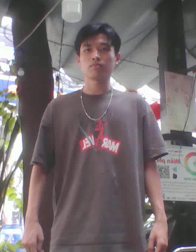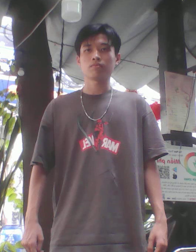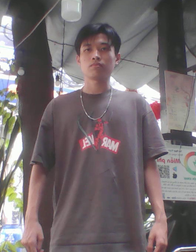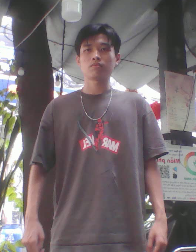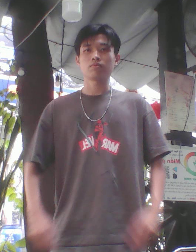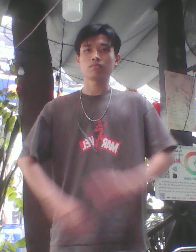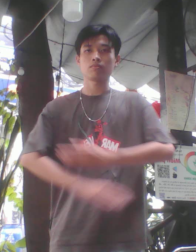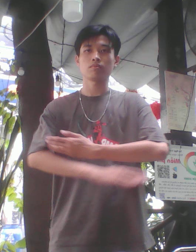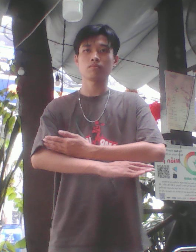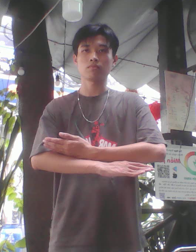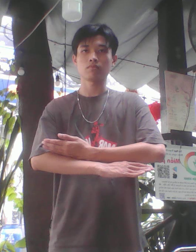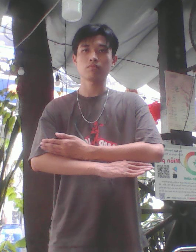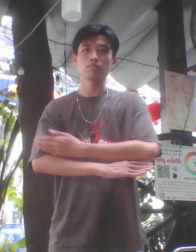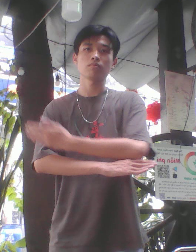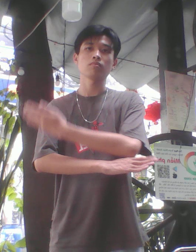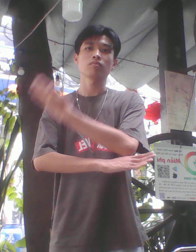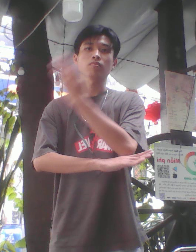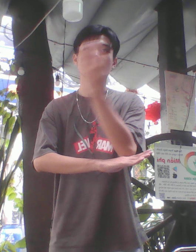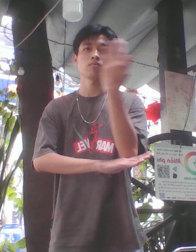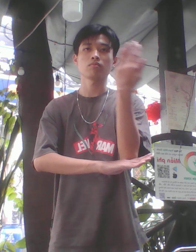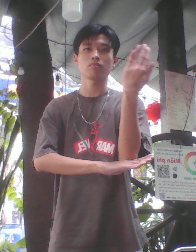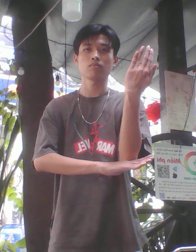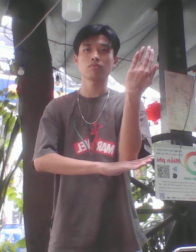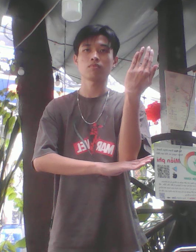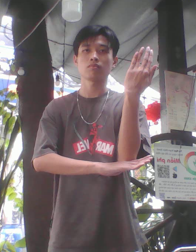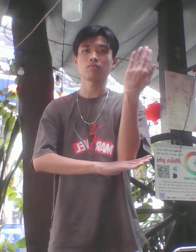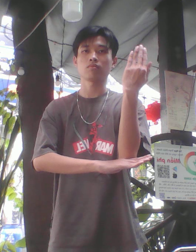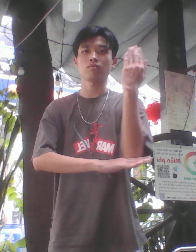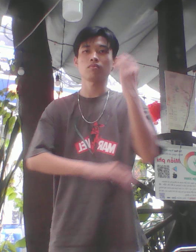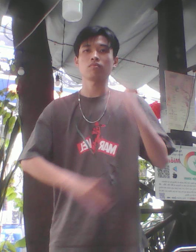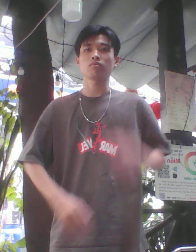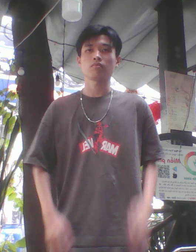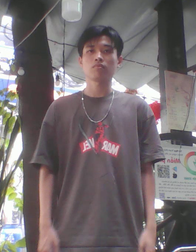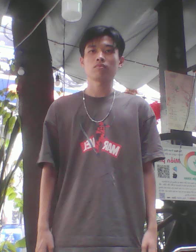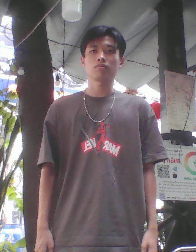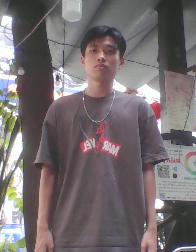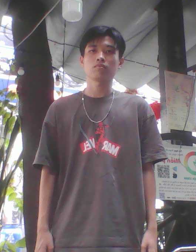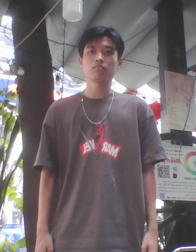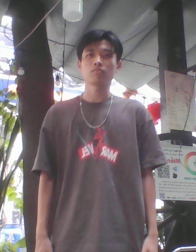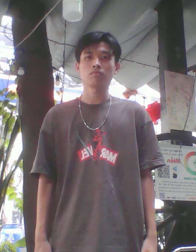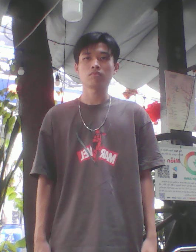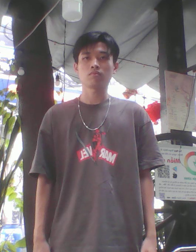buoi sang